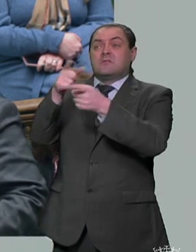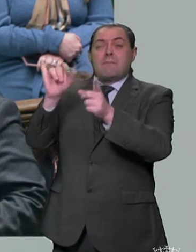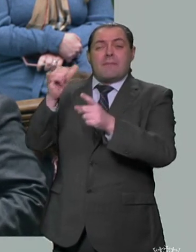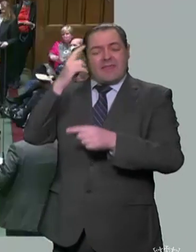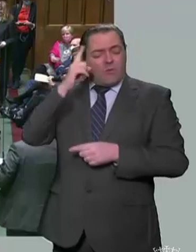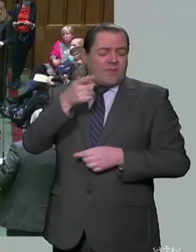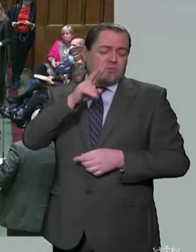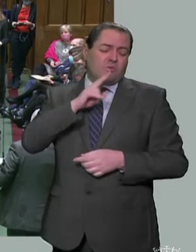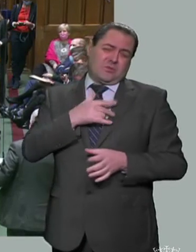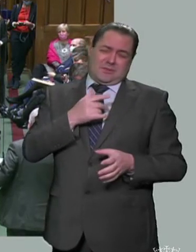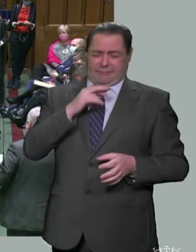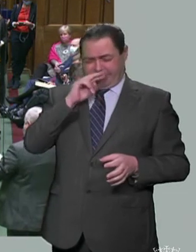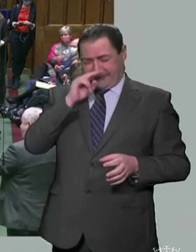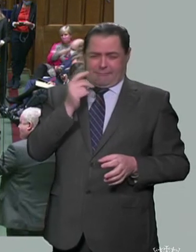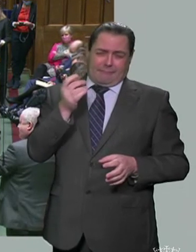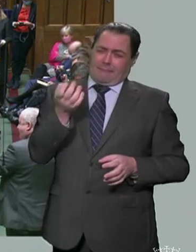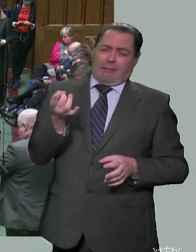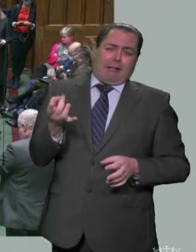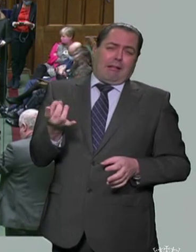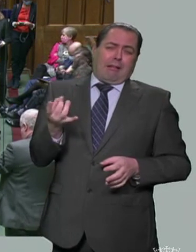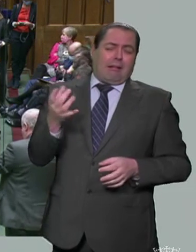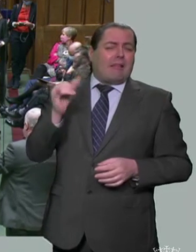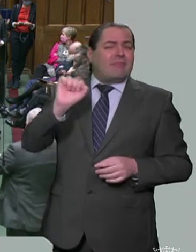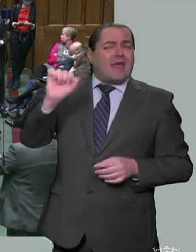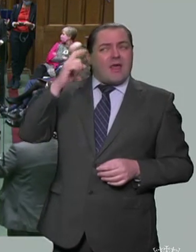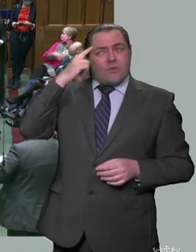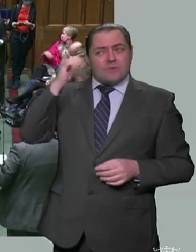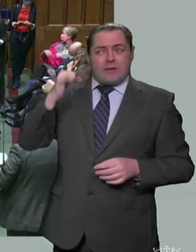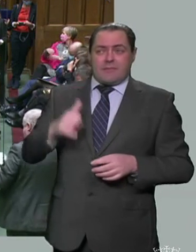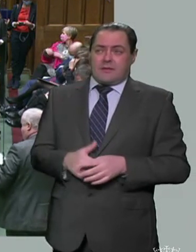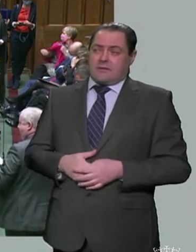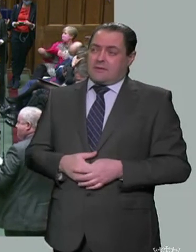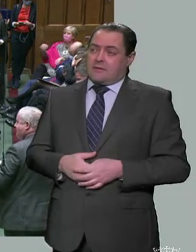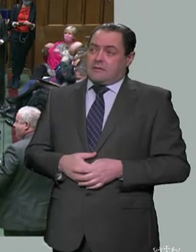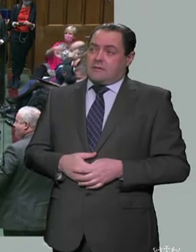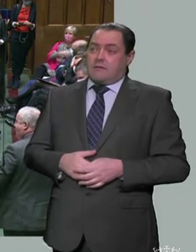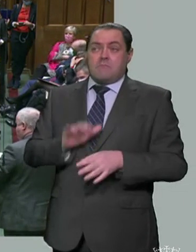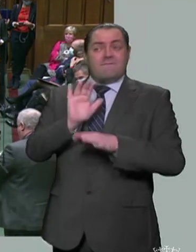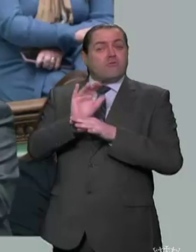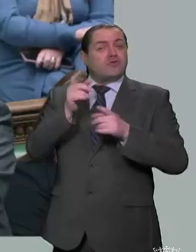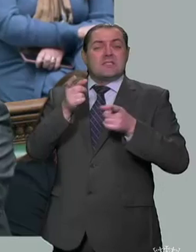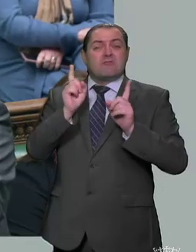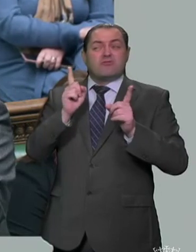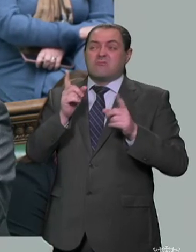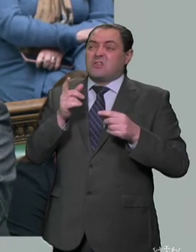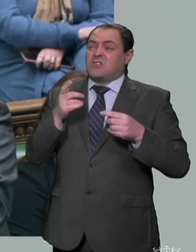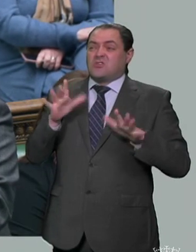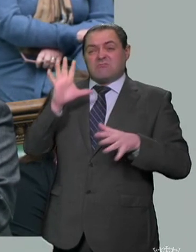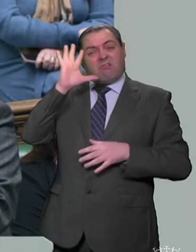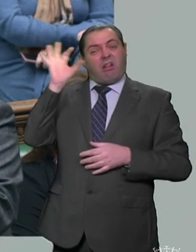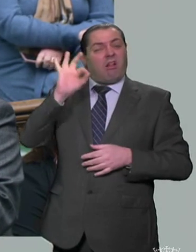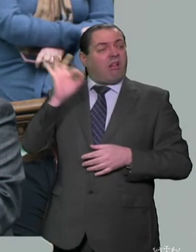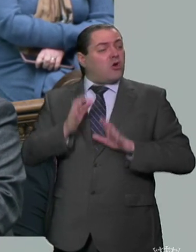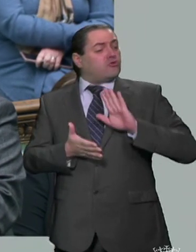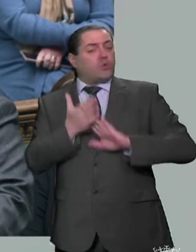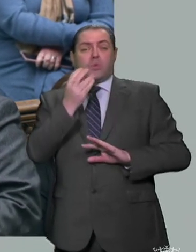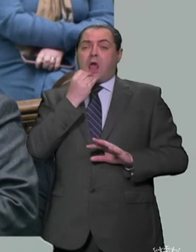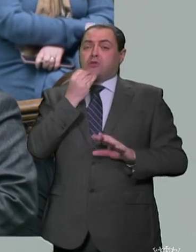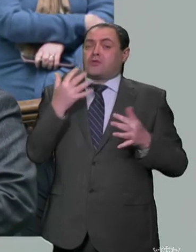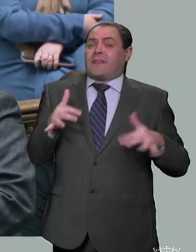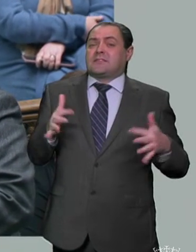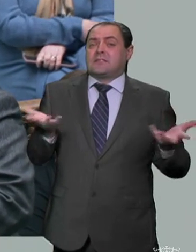For the Foreign Secretary it is just another taxpayer-funded lunch in Mayfair.